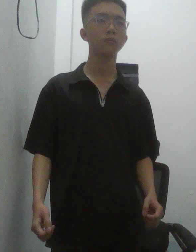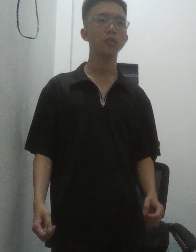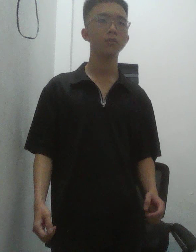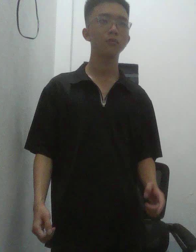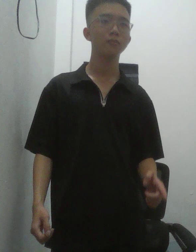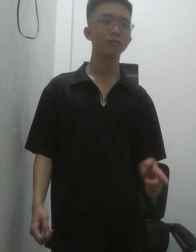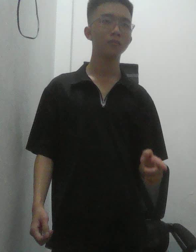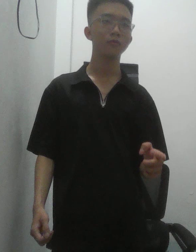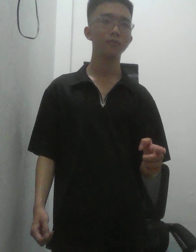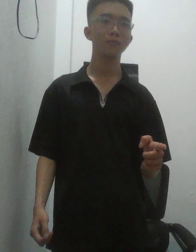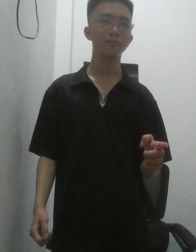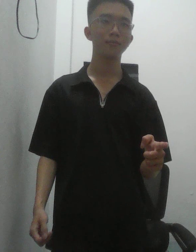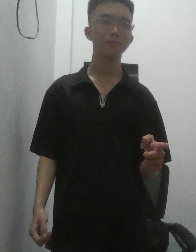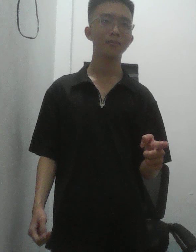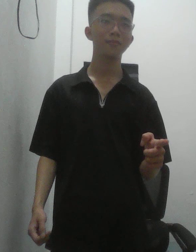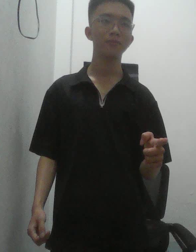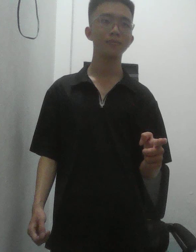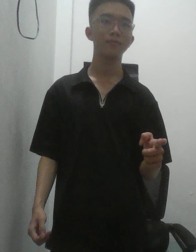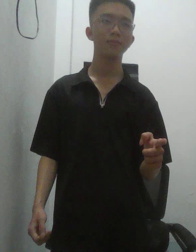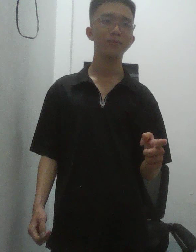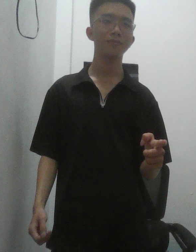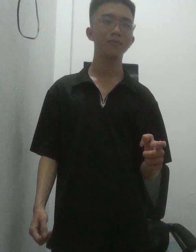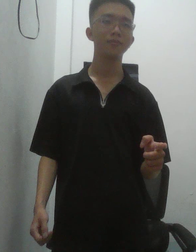ban